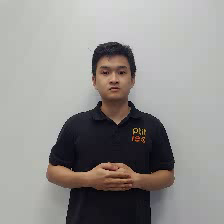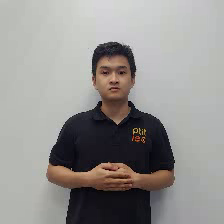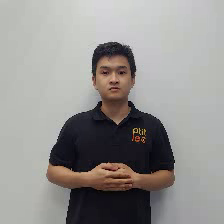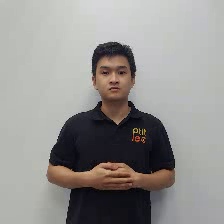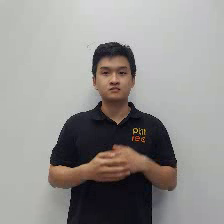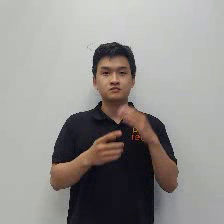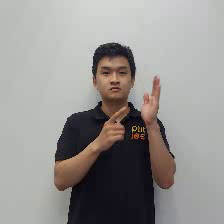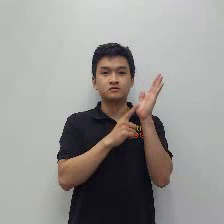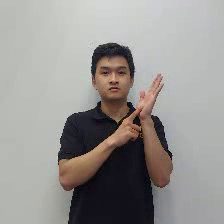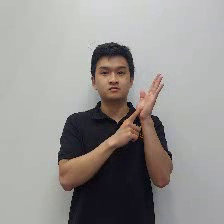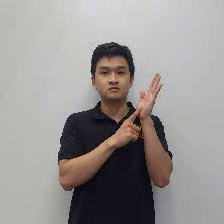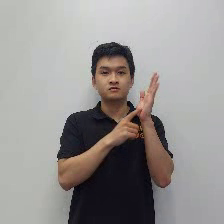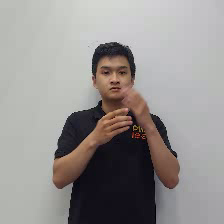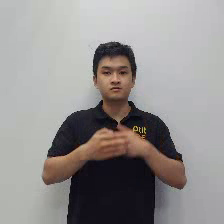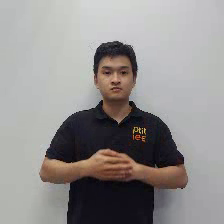Bàn tay